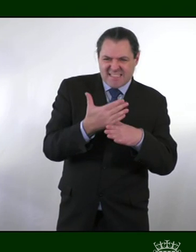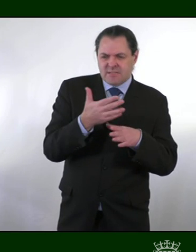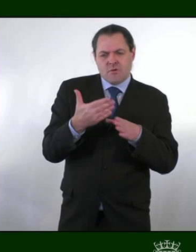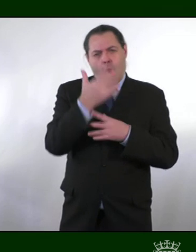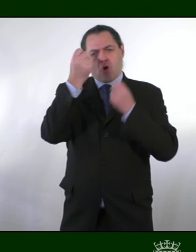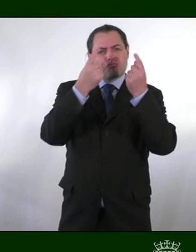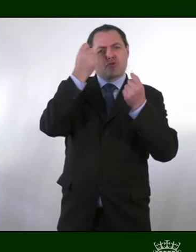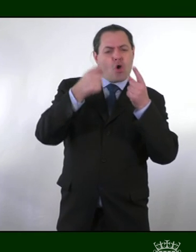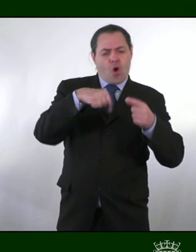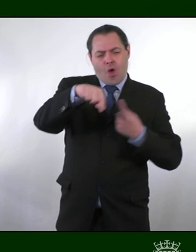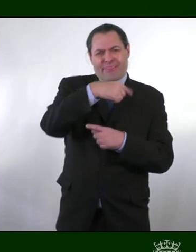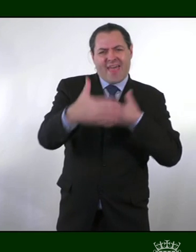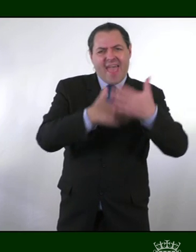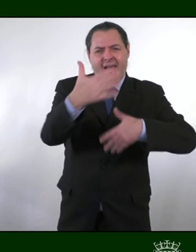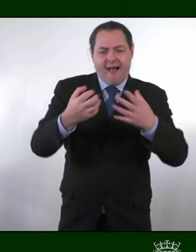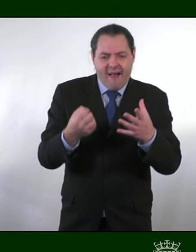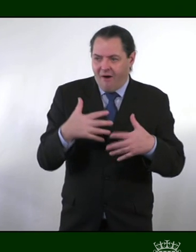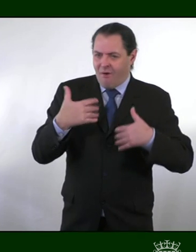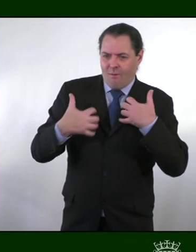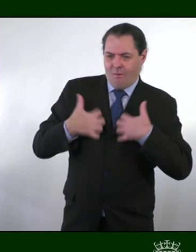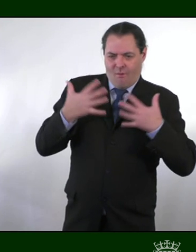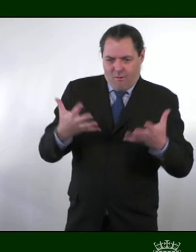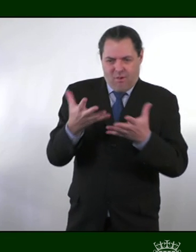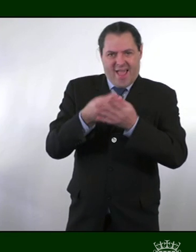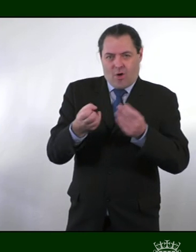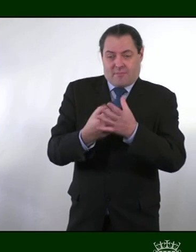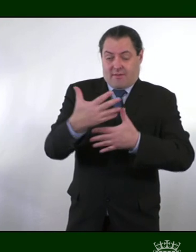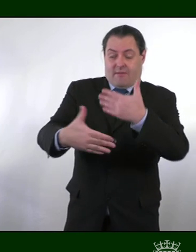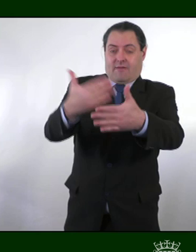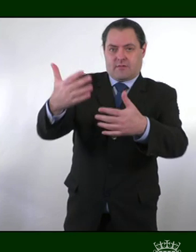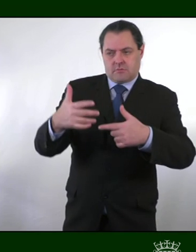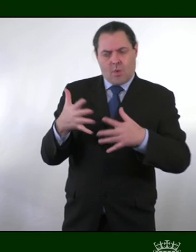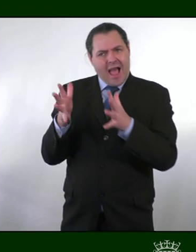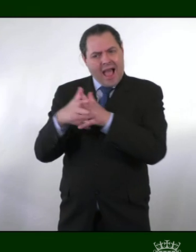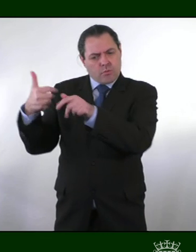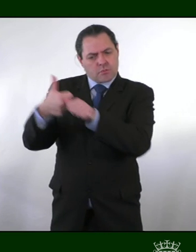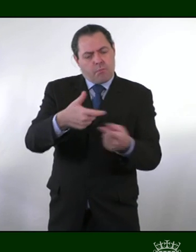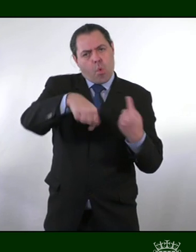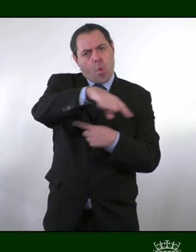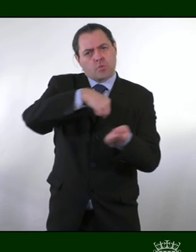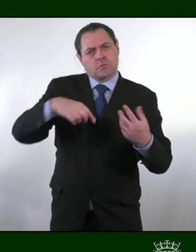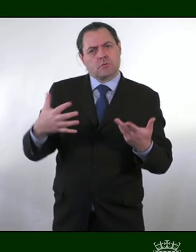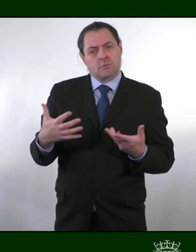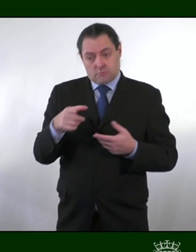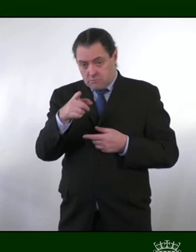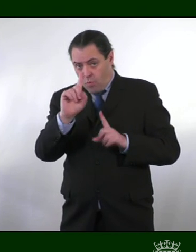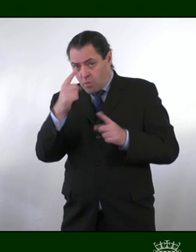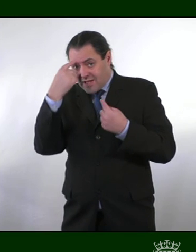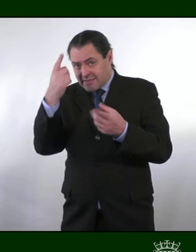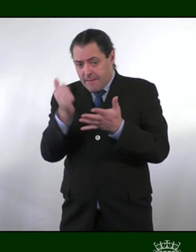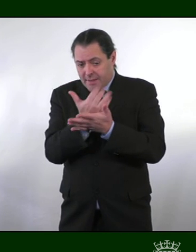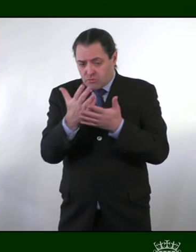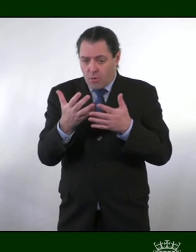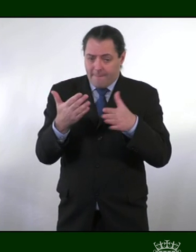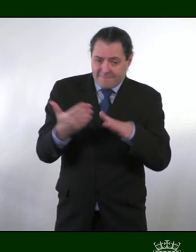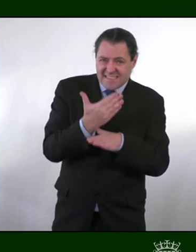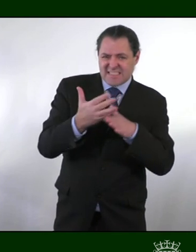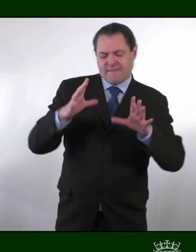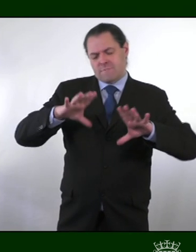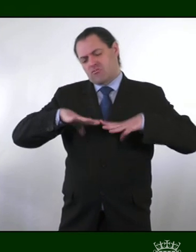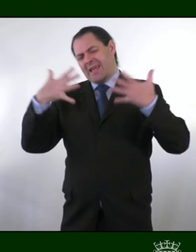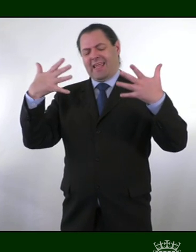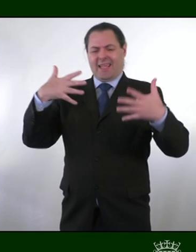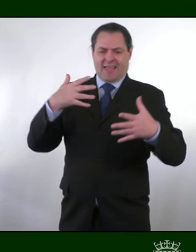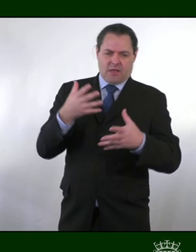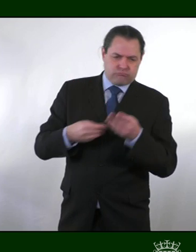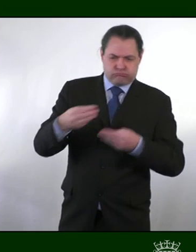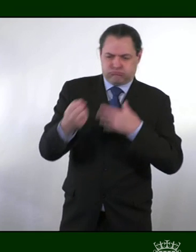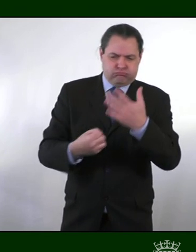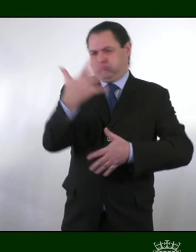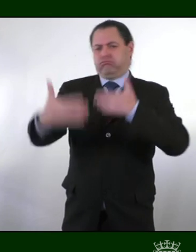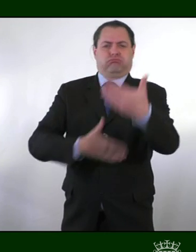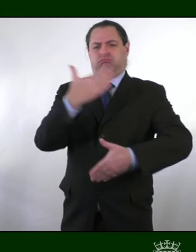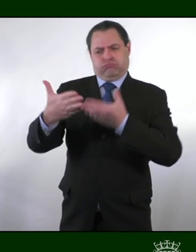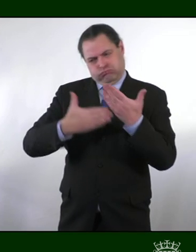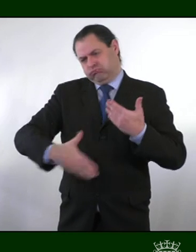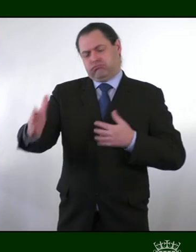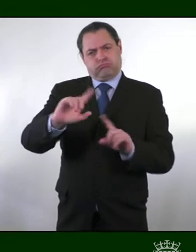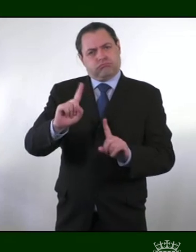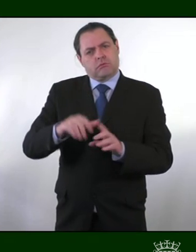Can he set out how he is going to ensure that, as we come out on the other side of the crisis, businesses and entrepreneurs are given every possible support and freedom to power our economy forward over the years ahead?